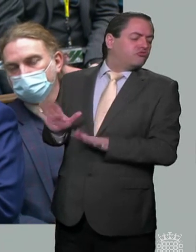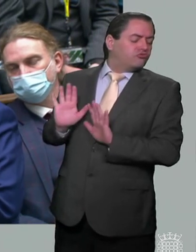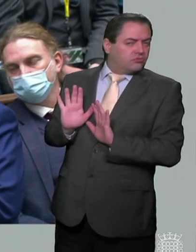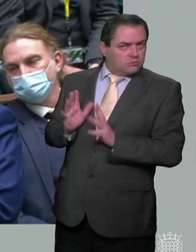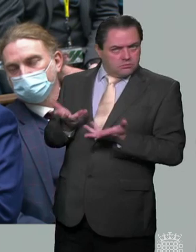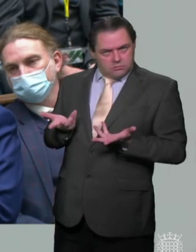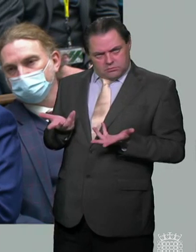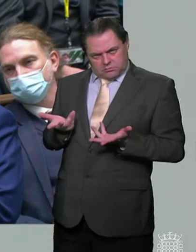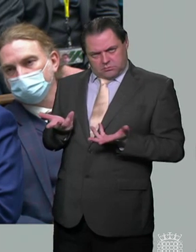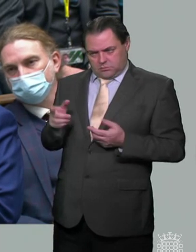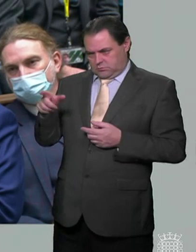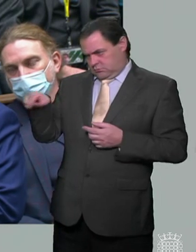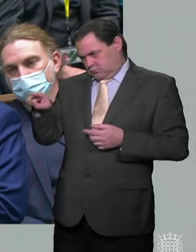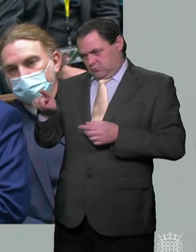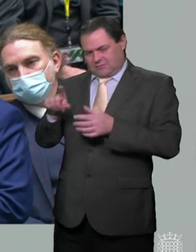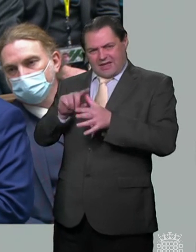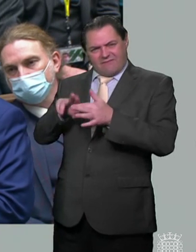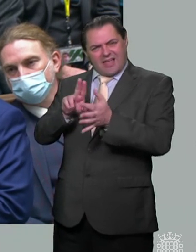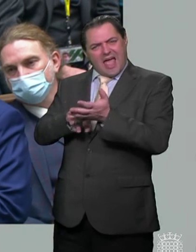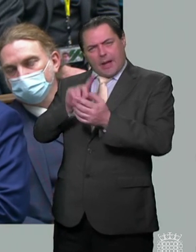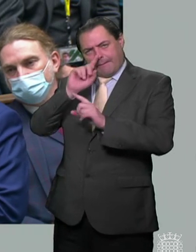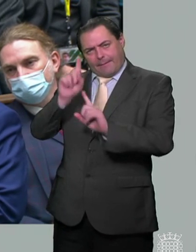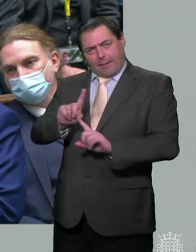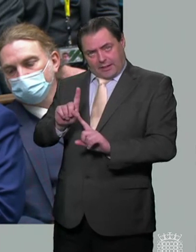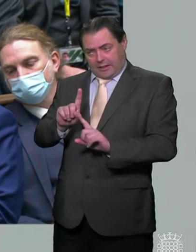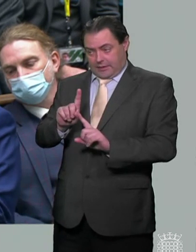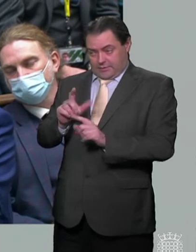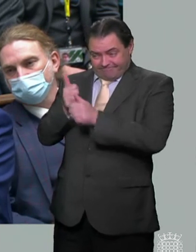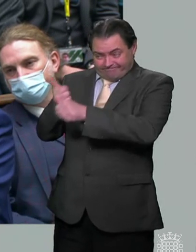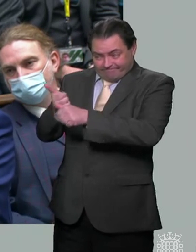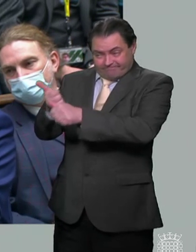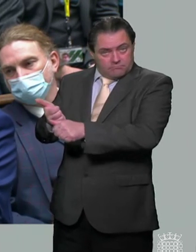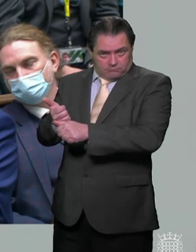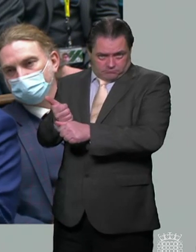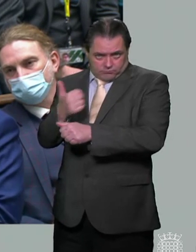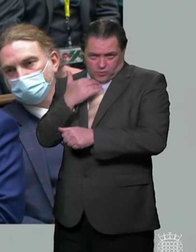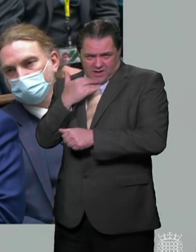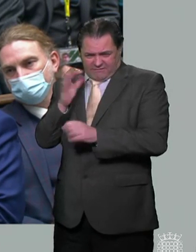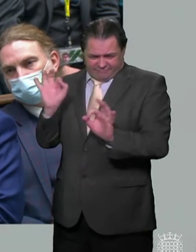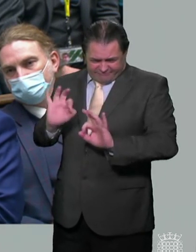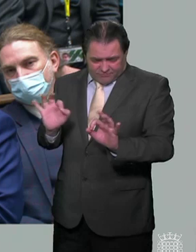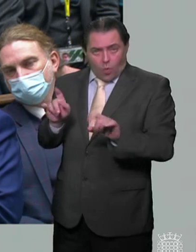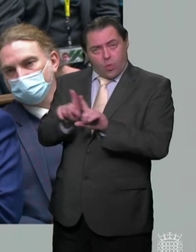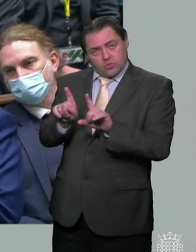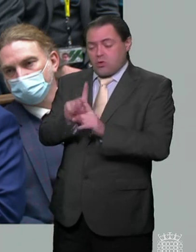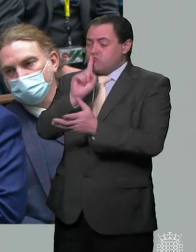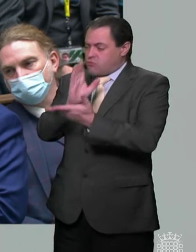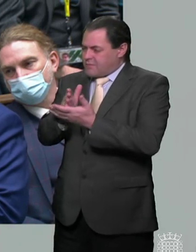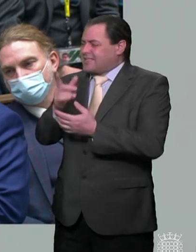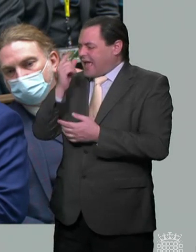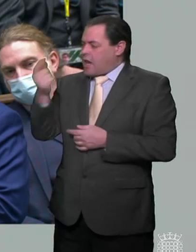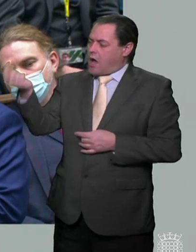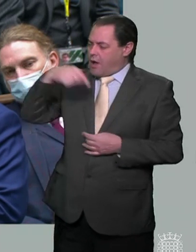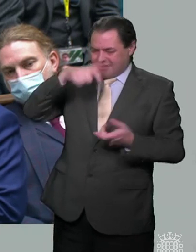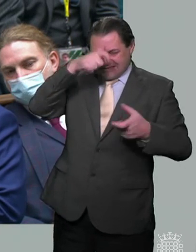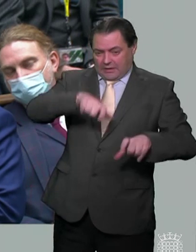Not only are the Afghan people being failed on humanitarian aid, but promises made to them on resettlement are being broken.